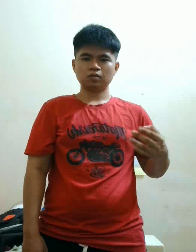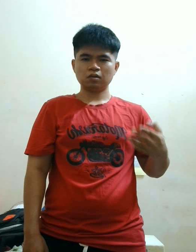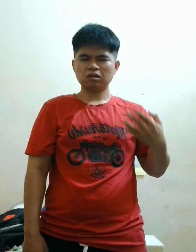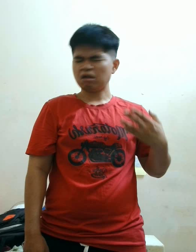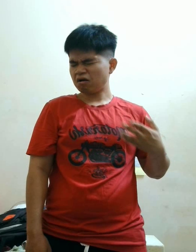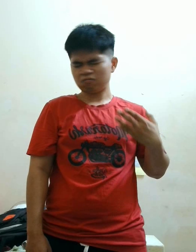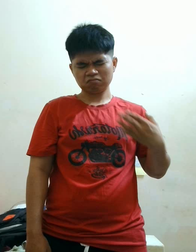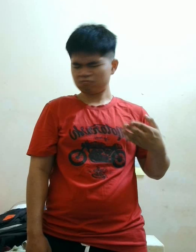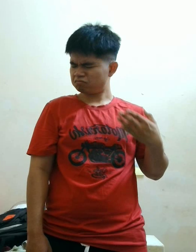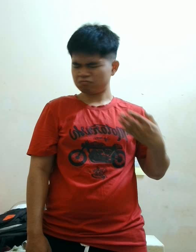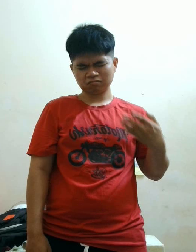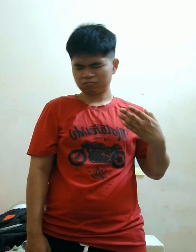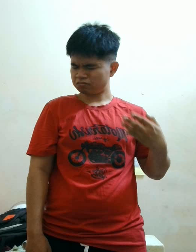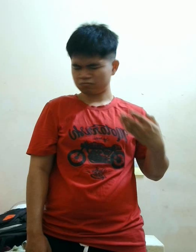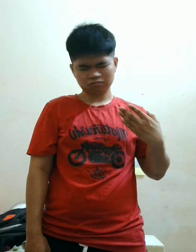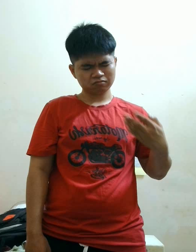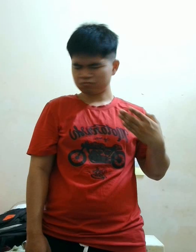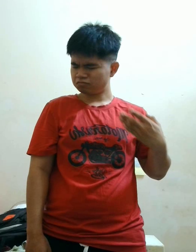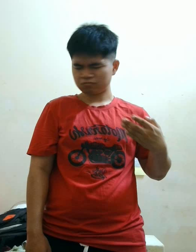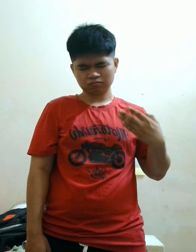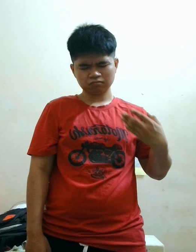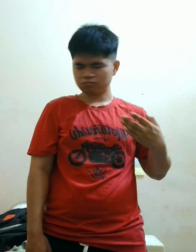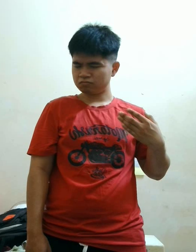nong